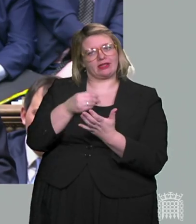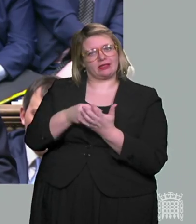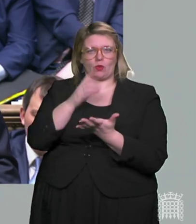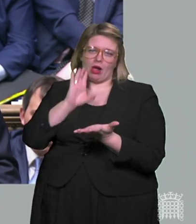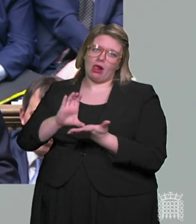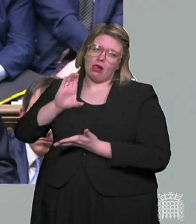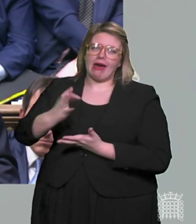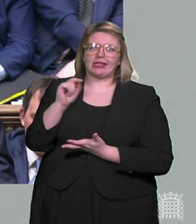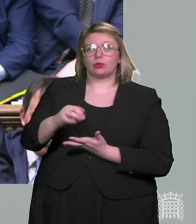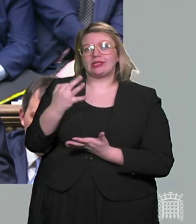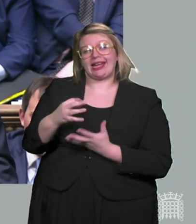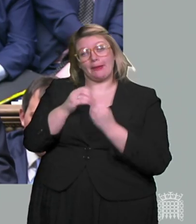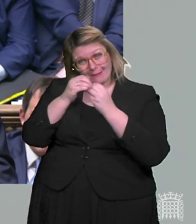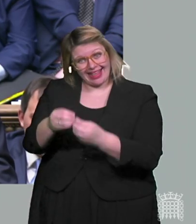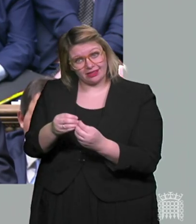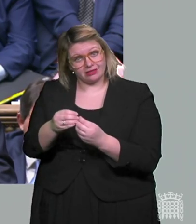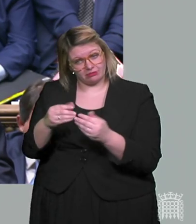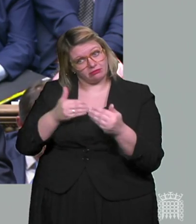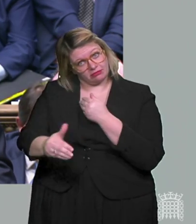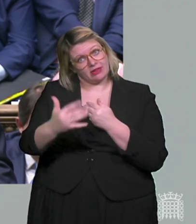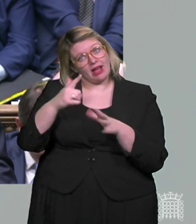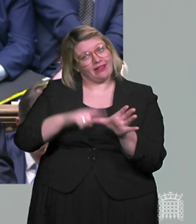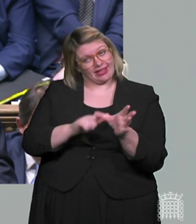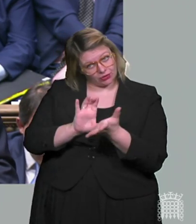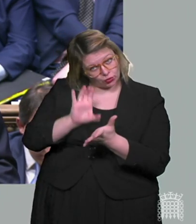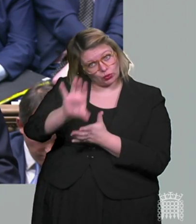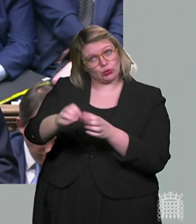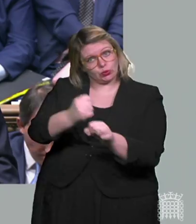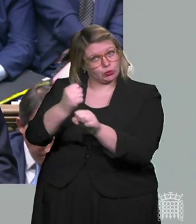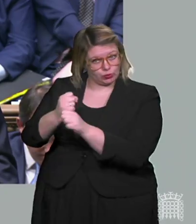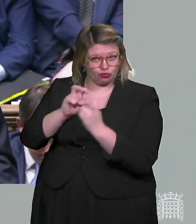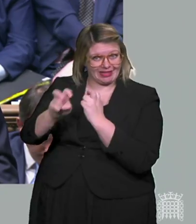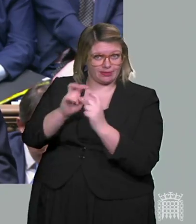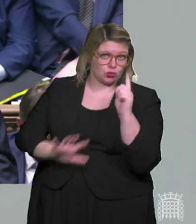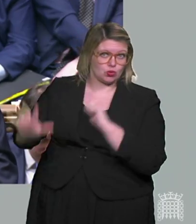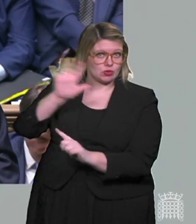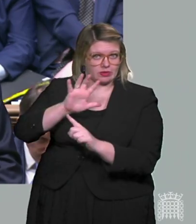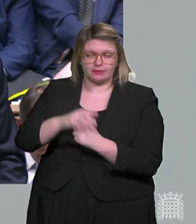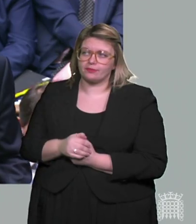8 billion over the next five-year funding period.